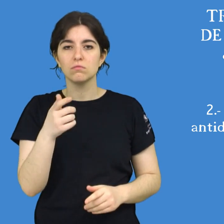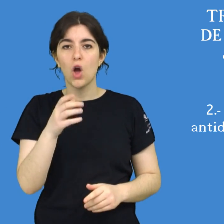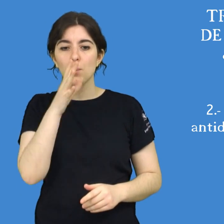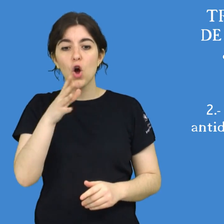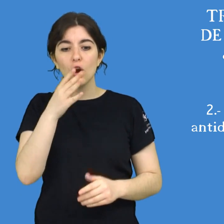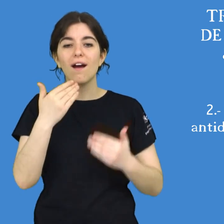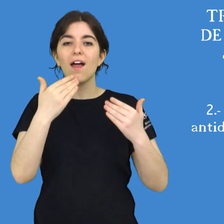motivo